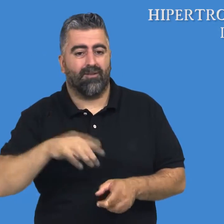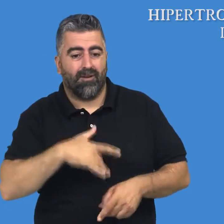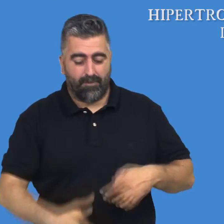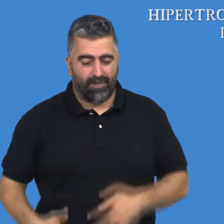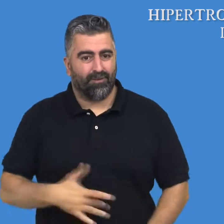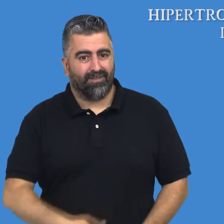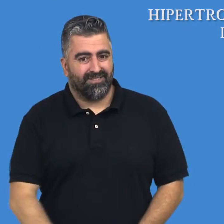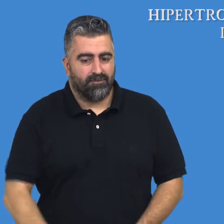síntoma